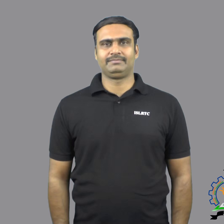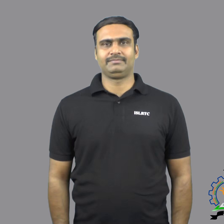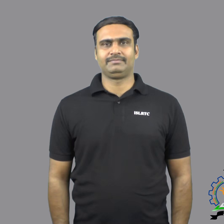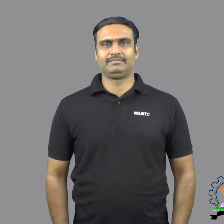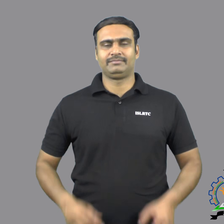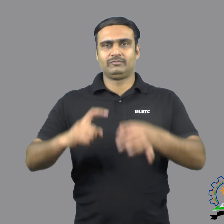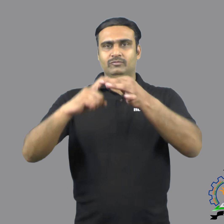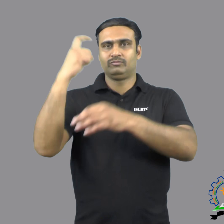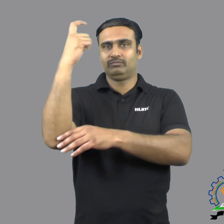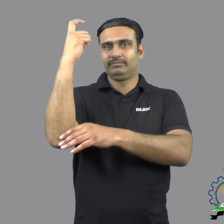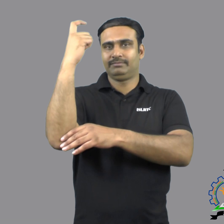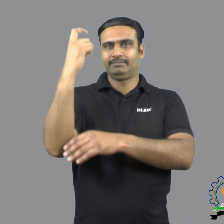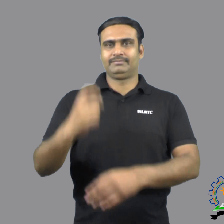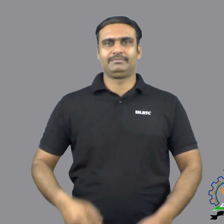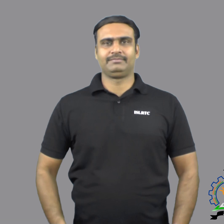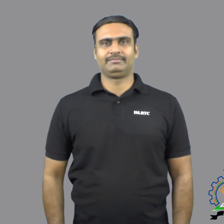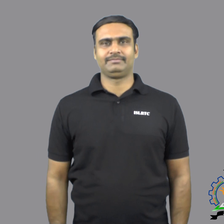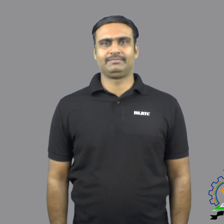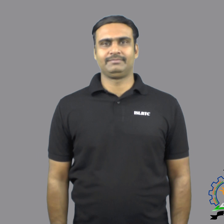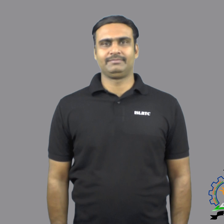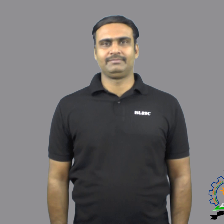Qutub Minar